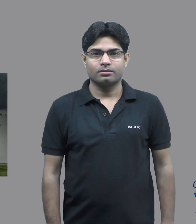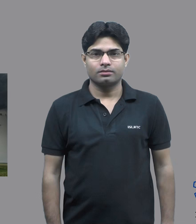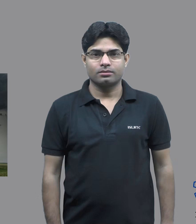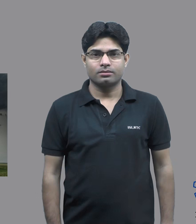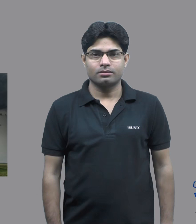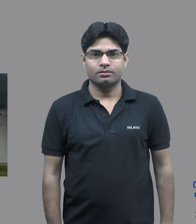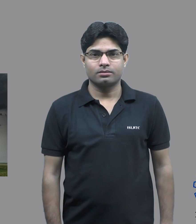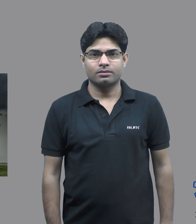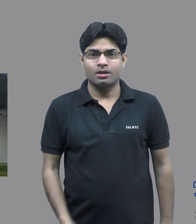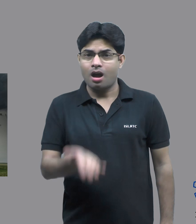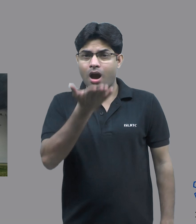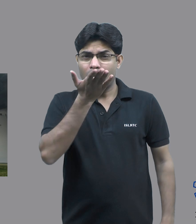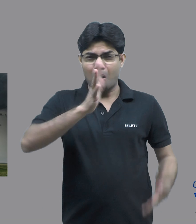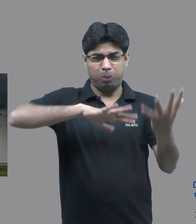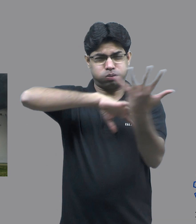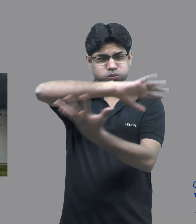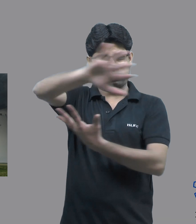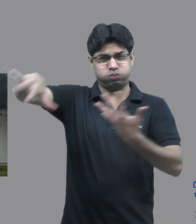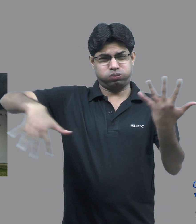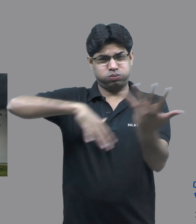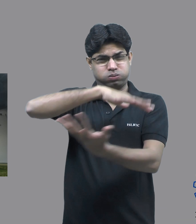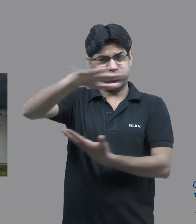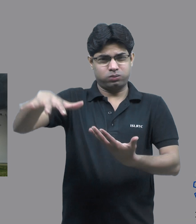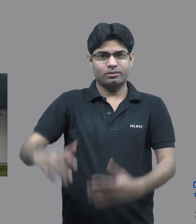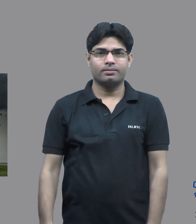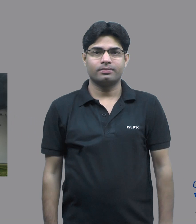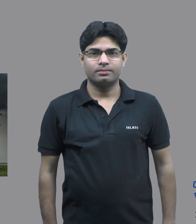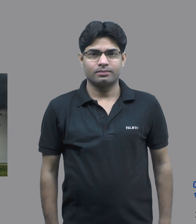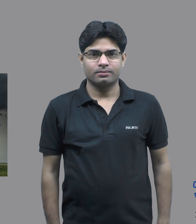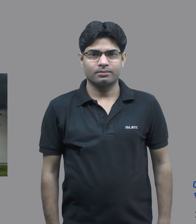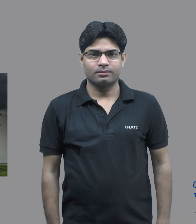Tornado